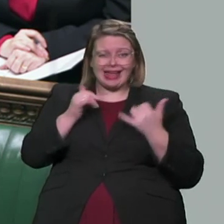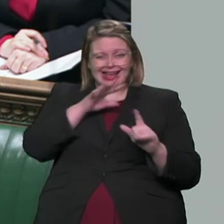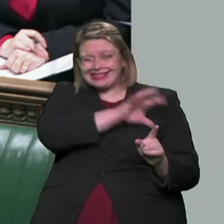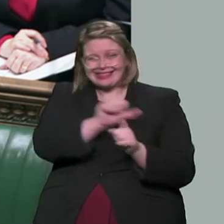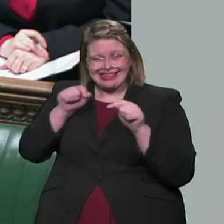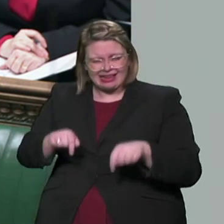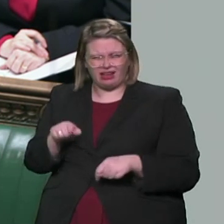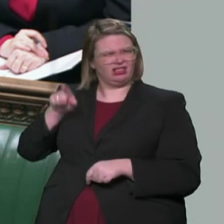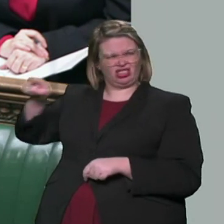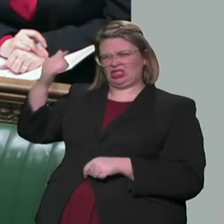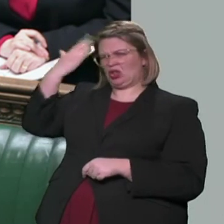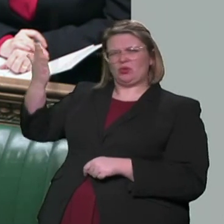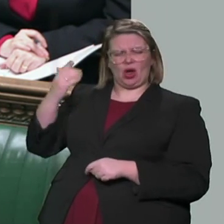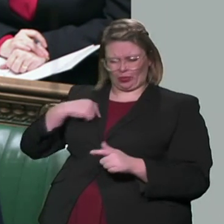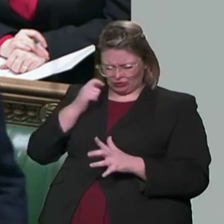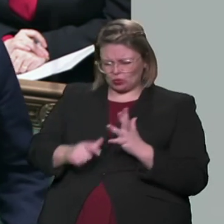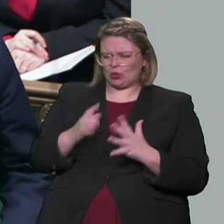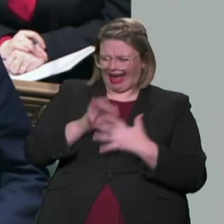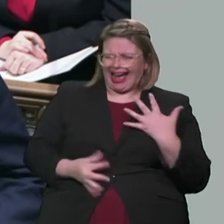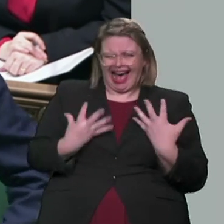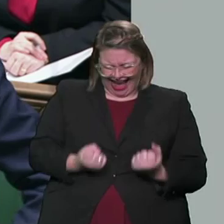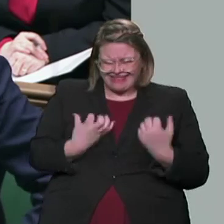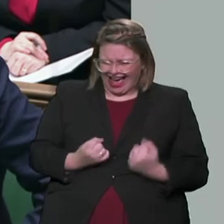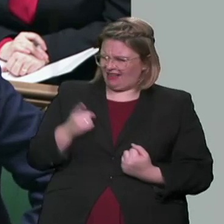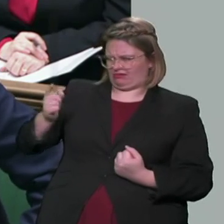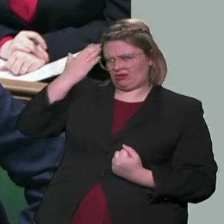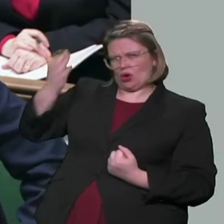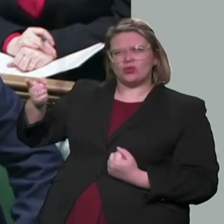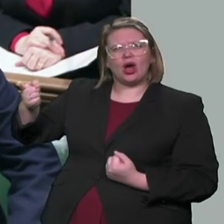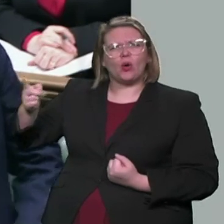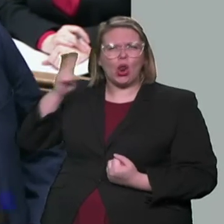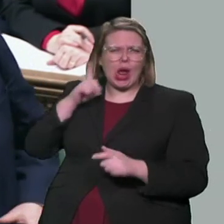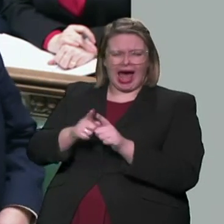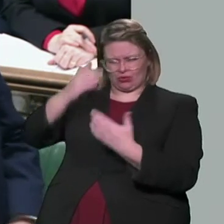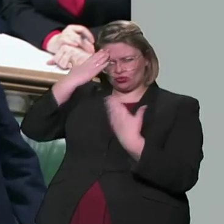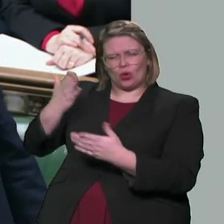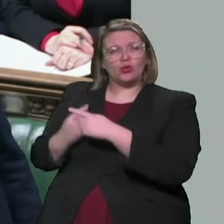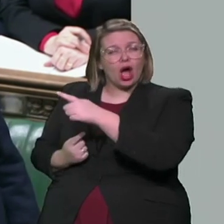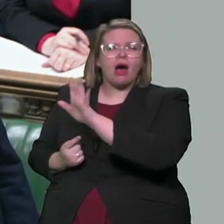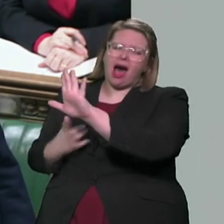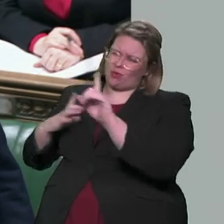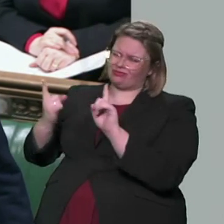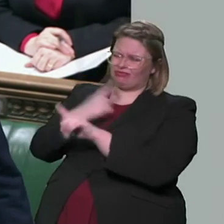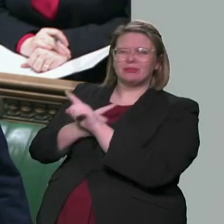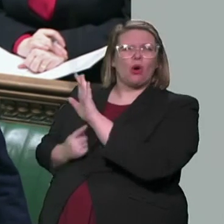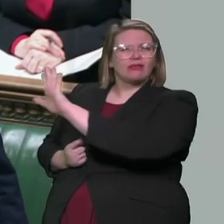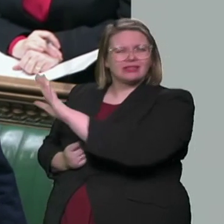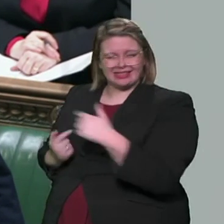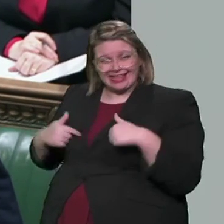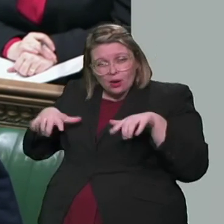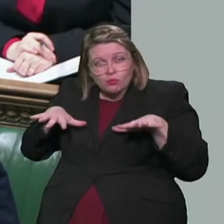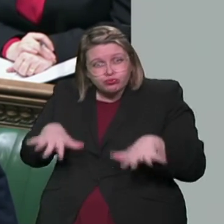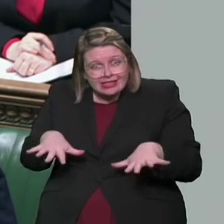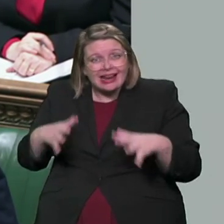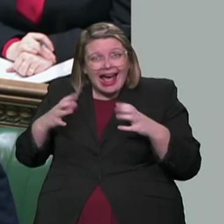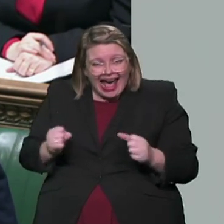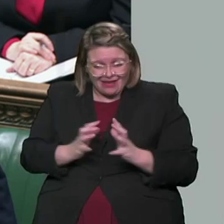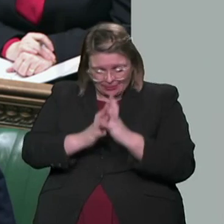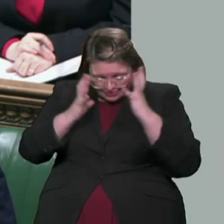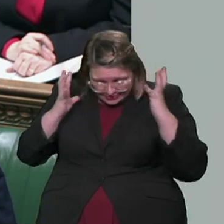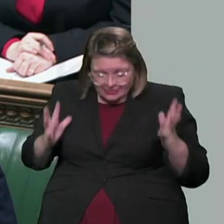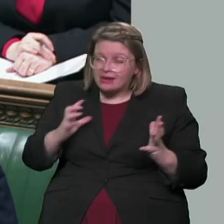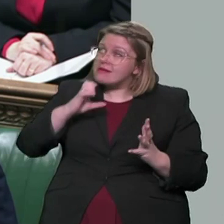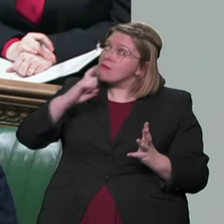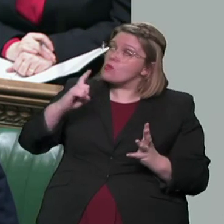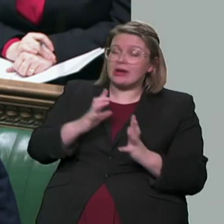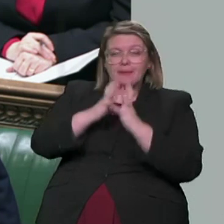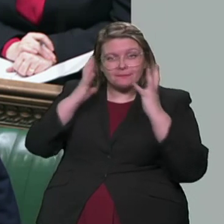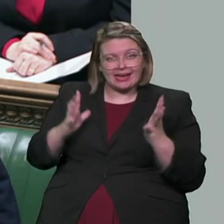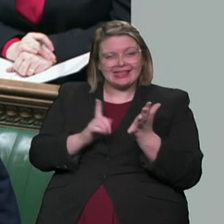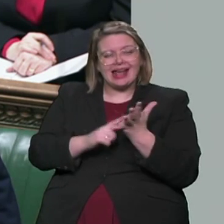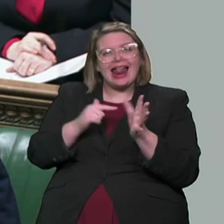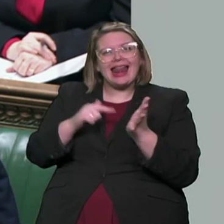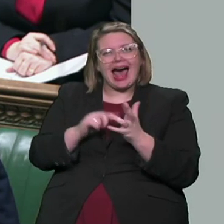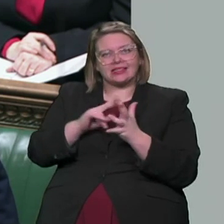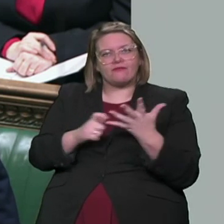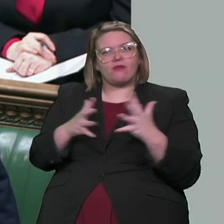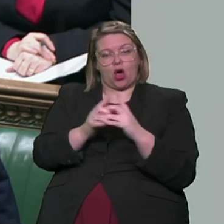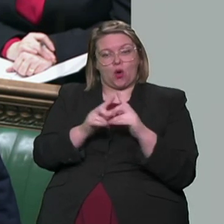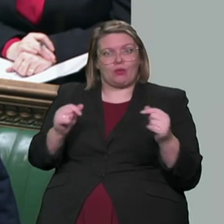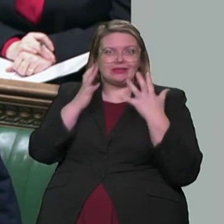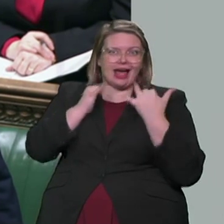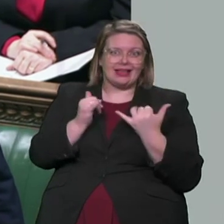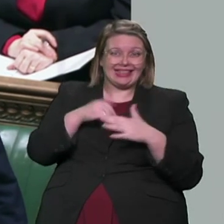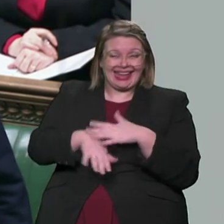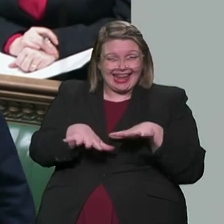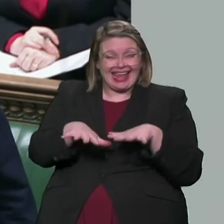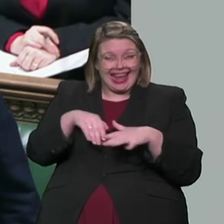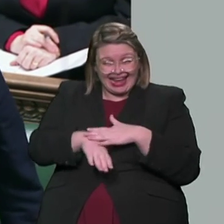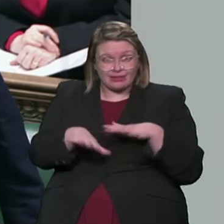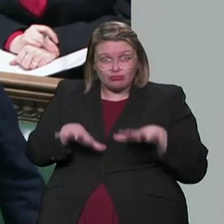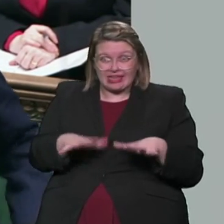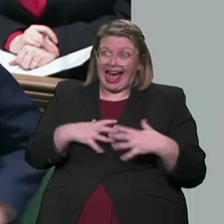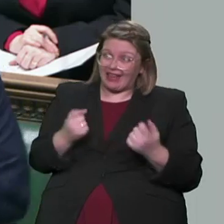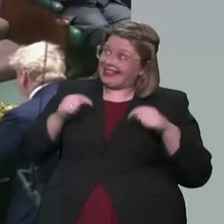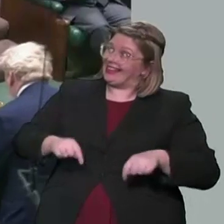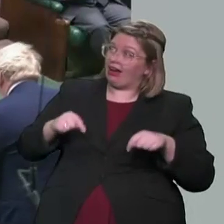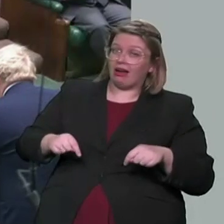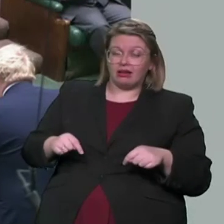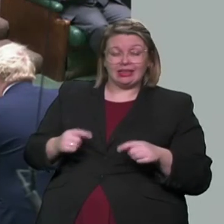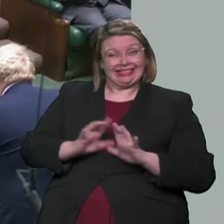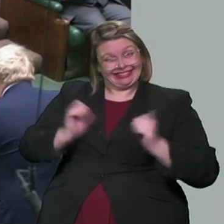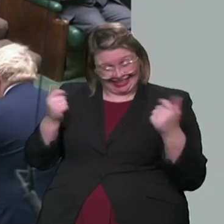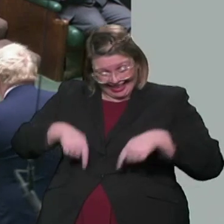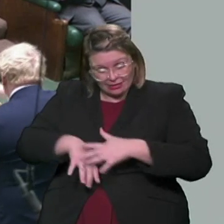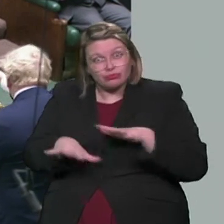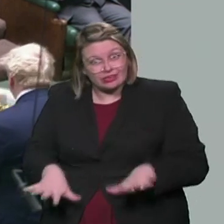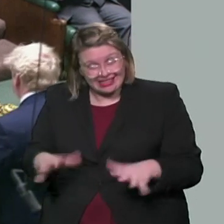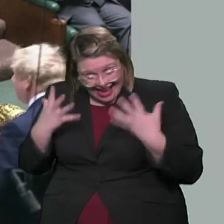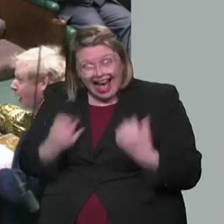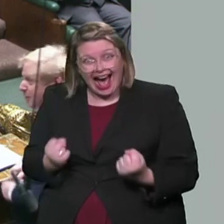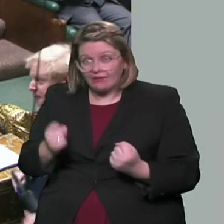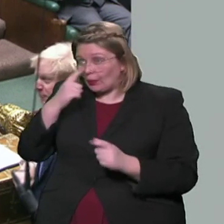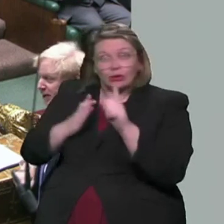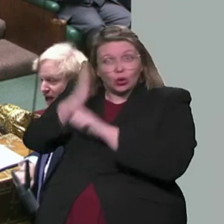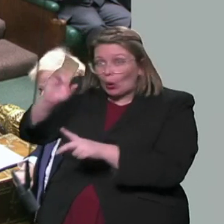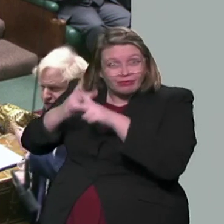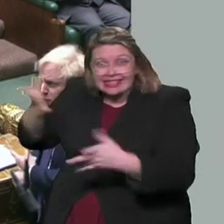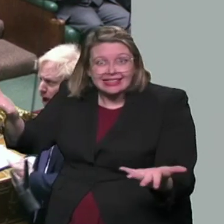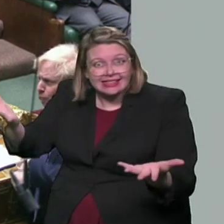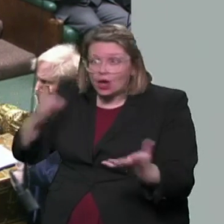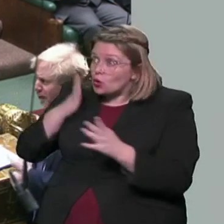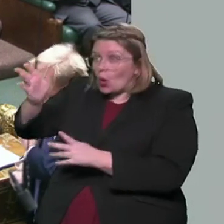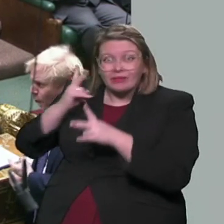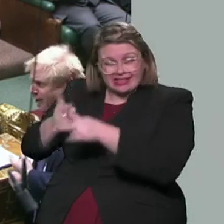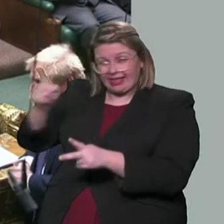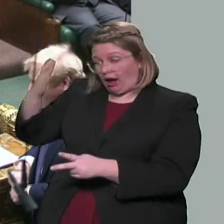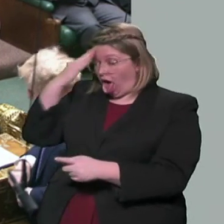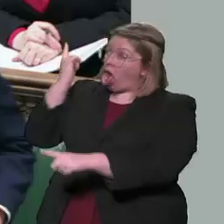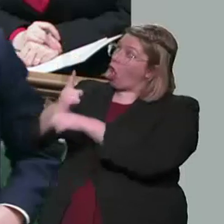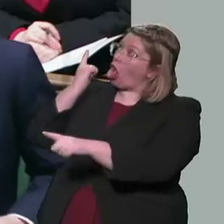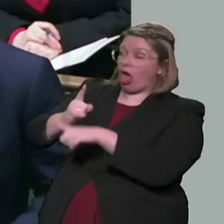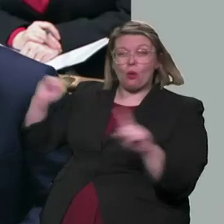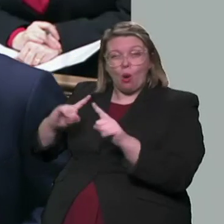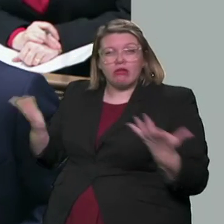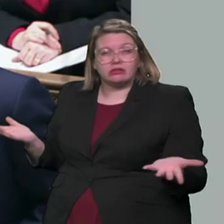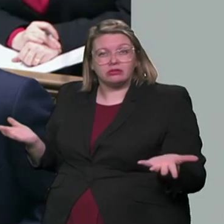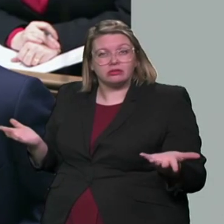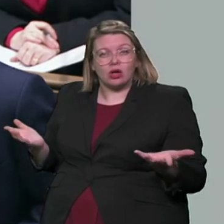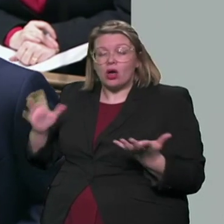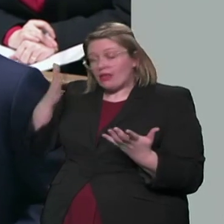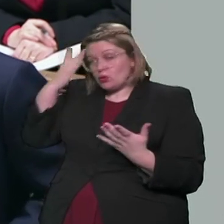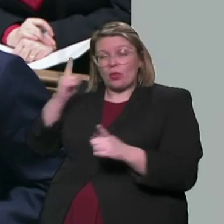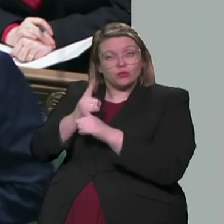She does not know what this country is doing—unbelievable! Let me tell the Opposition Front Bench that in this country we have the largest lateral flow test manufacturing facility—in this country! They should go and visit it.